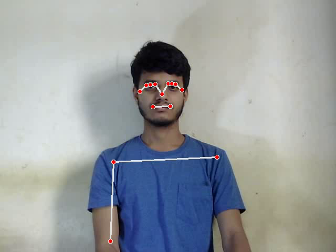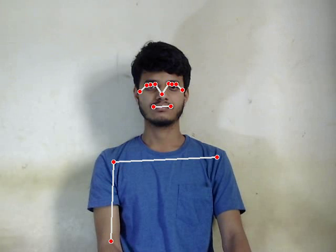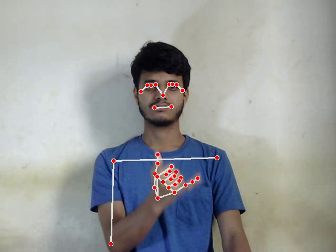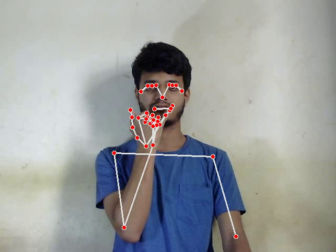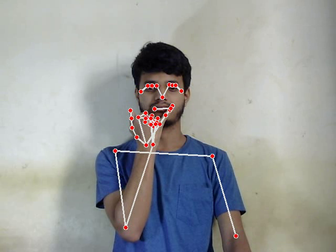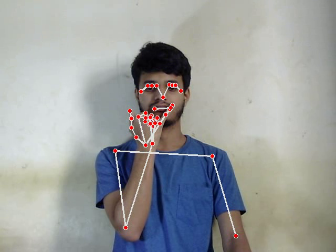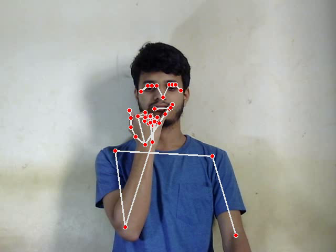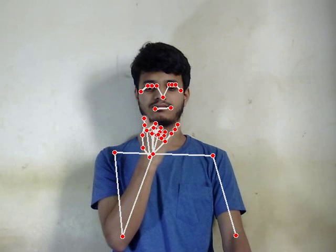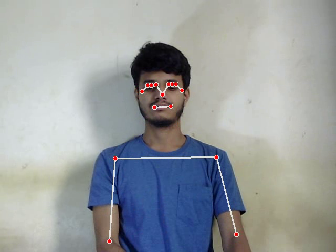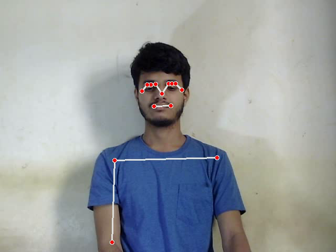wrong